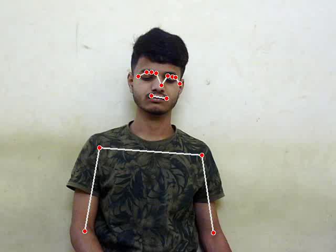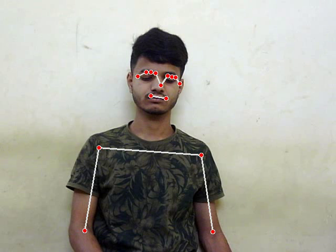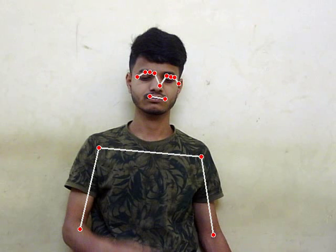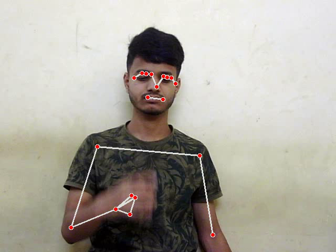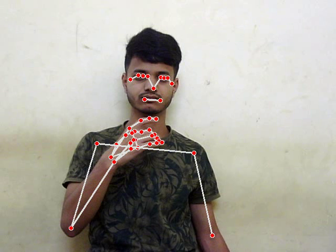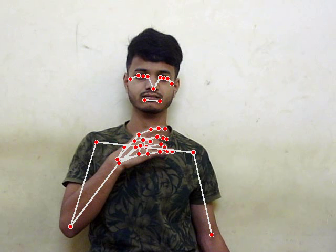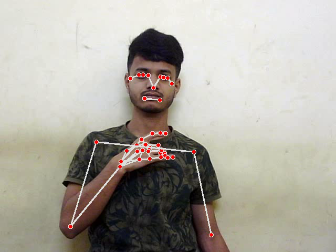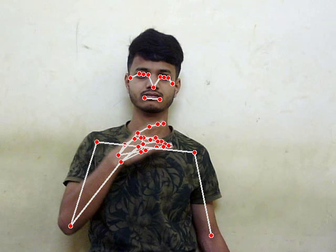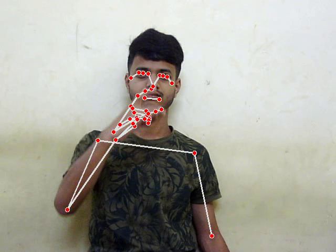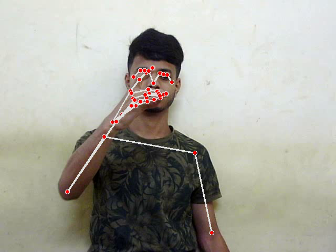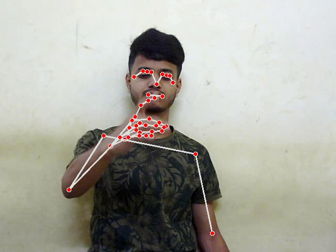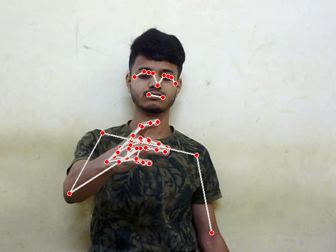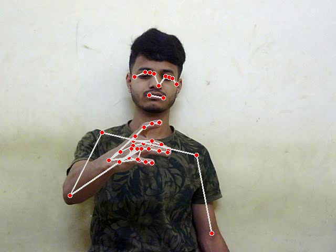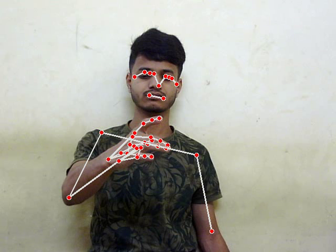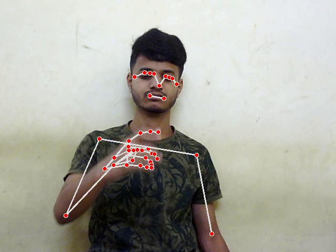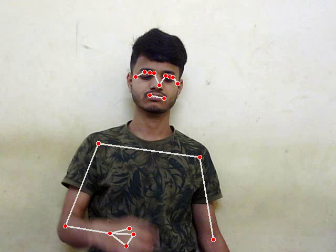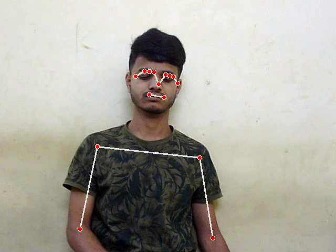like